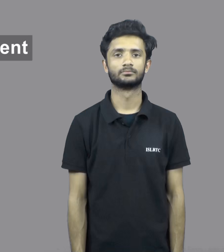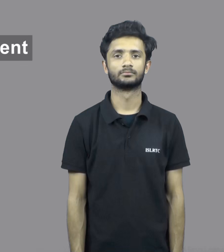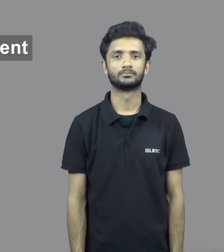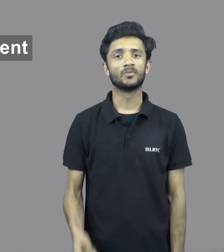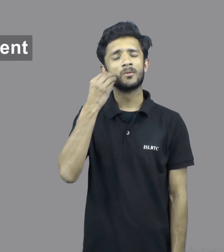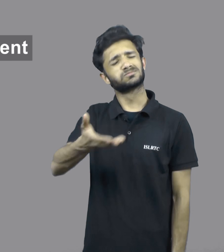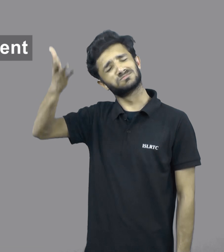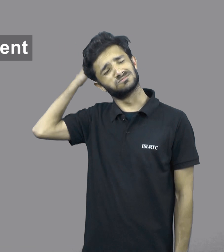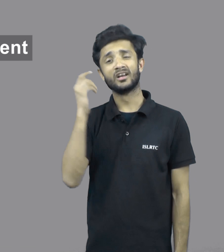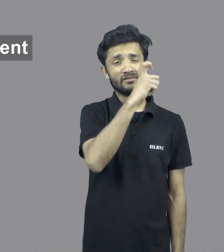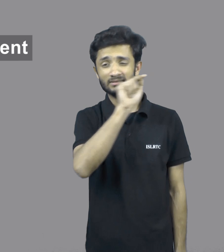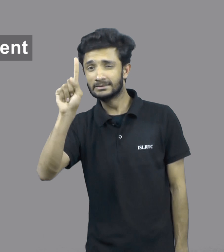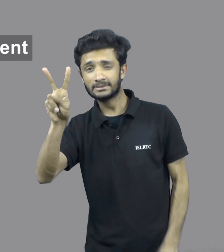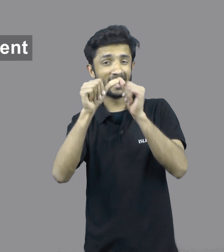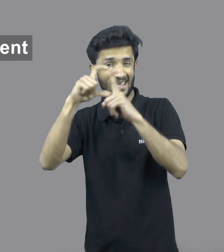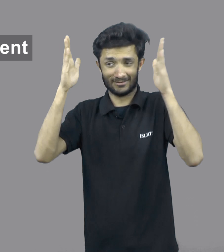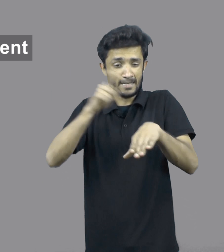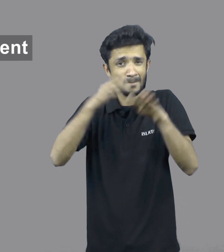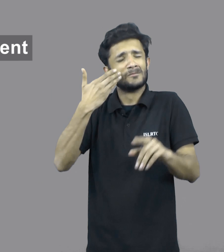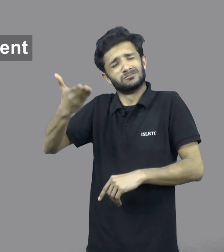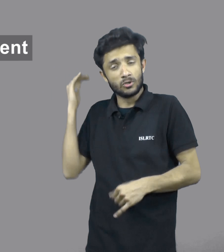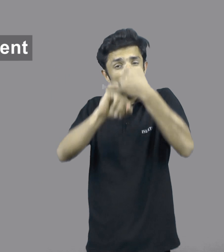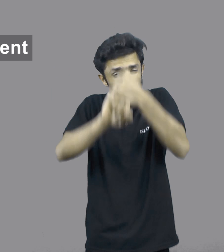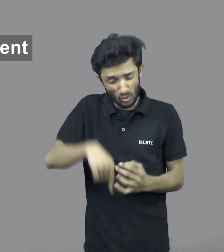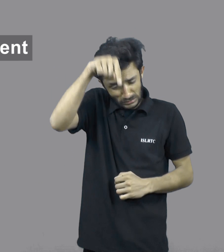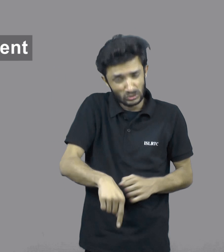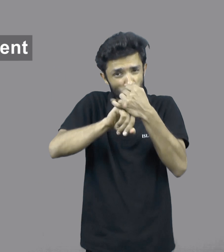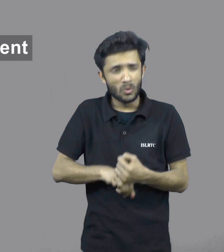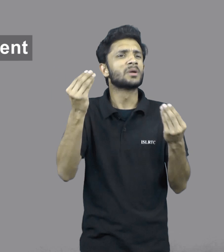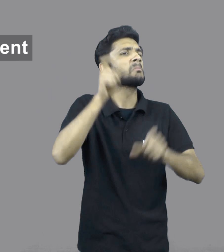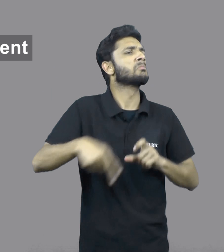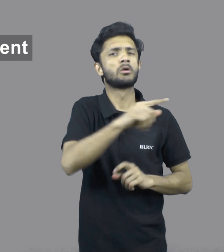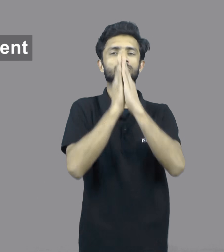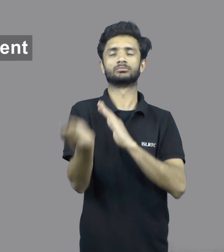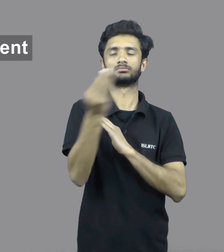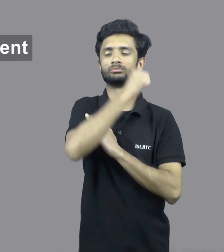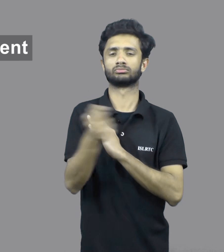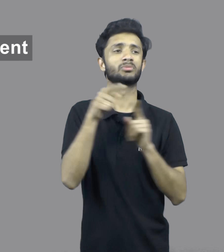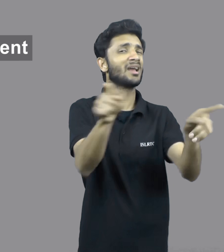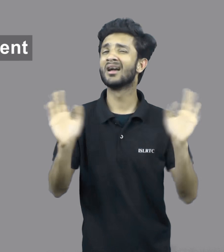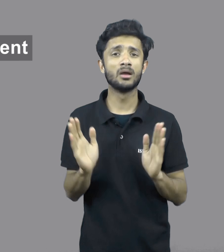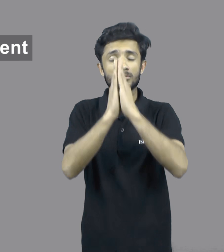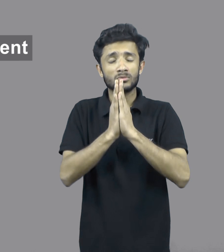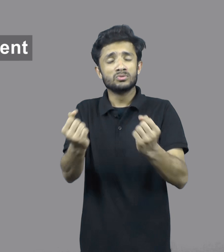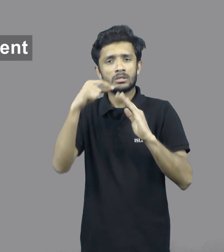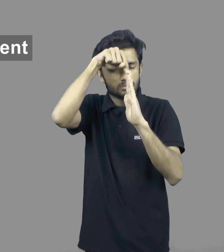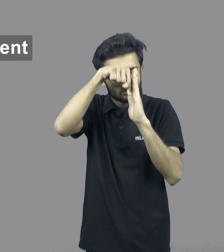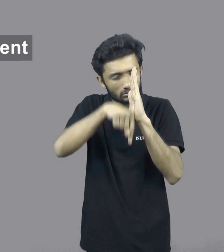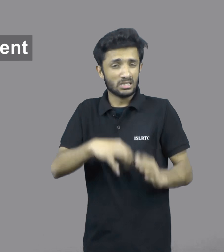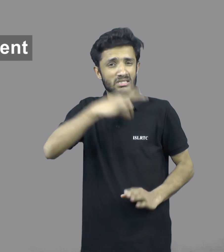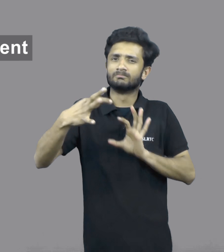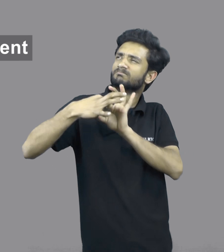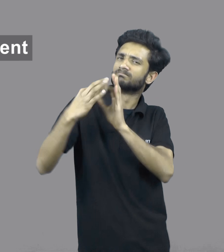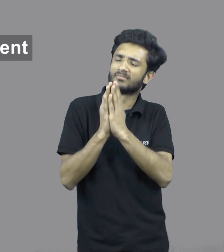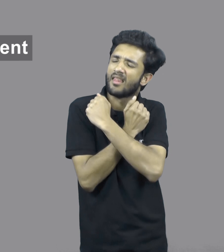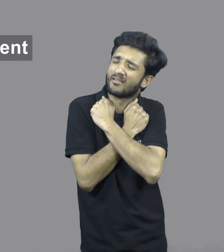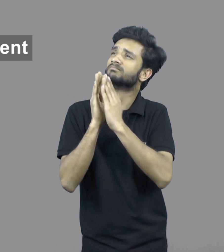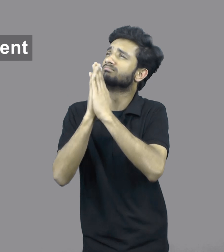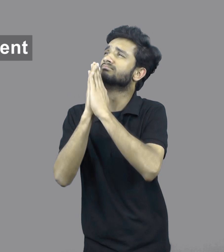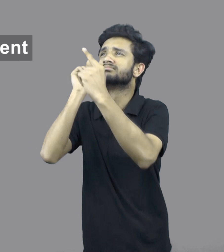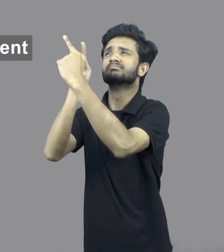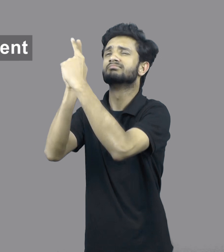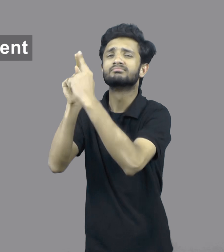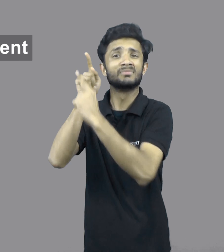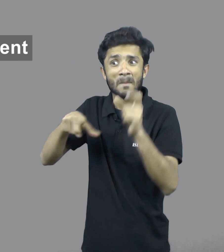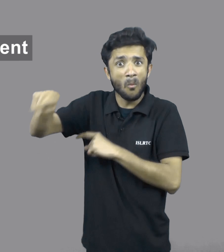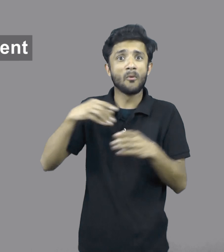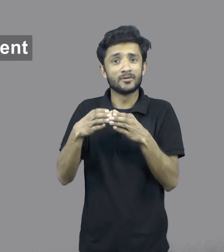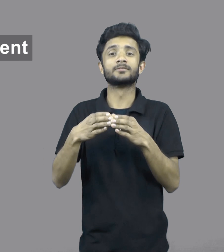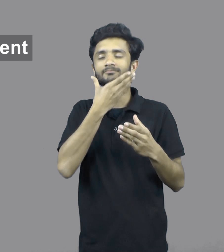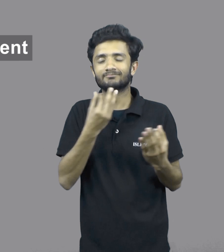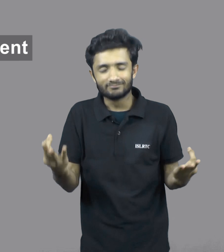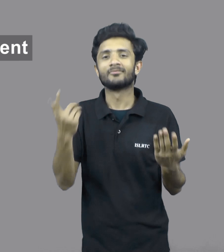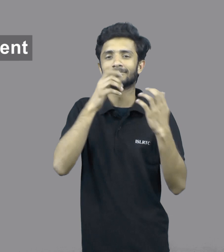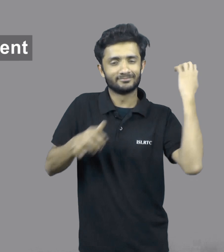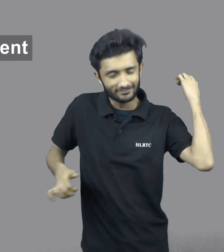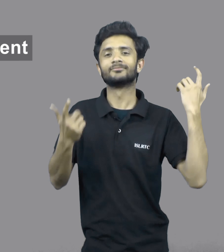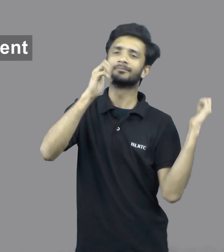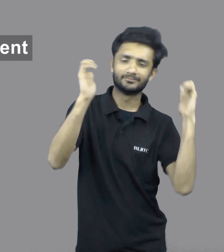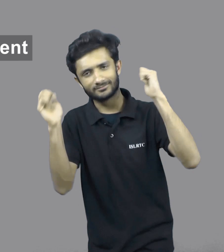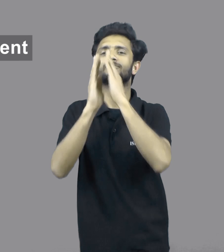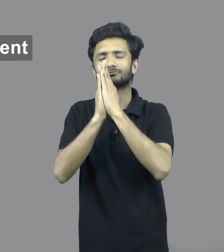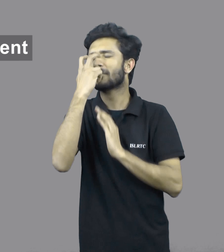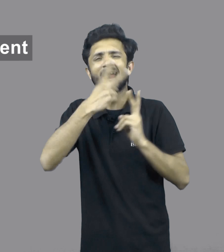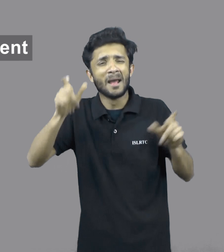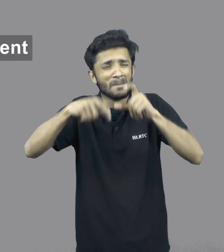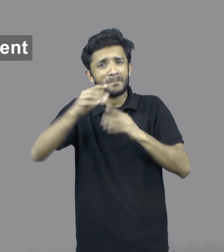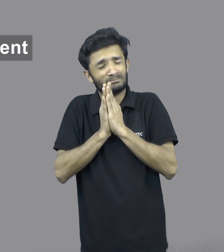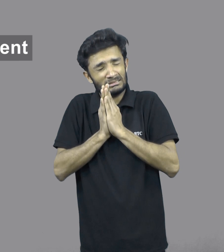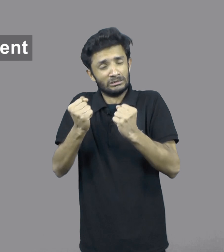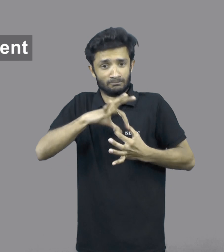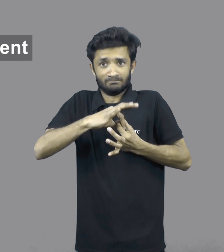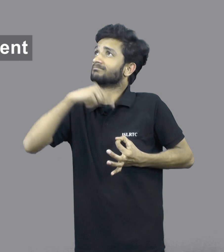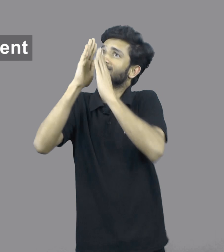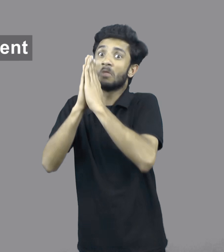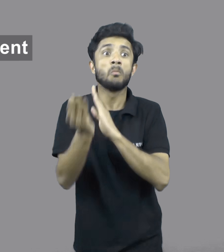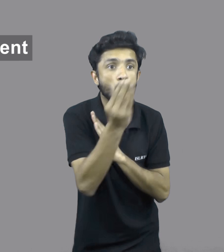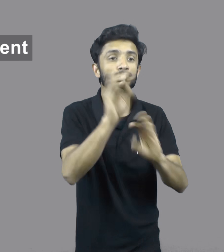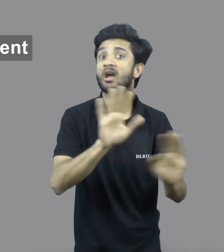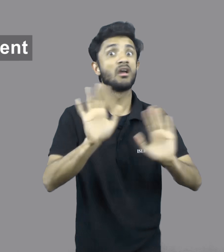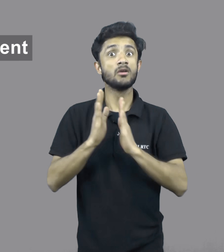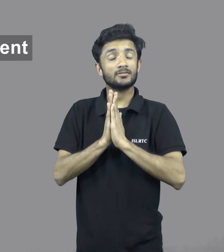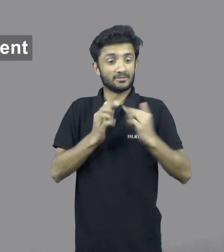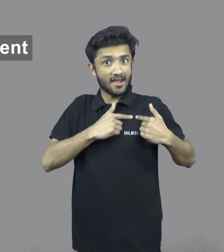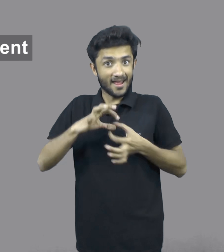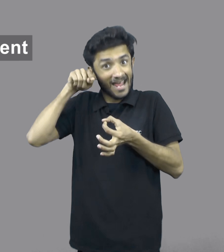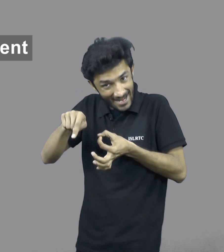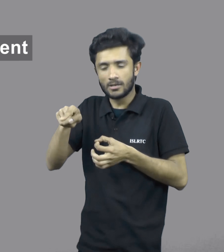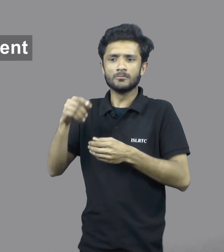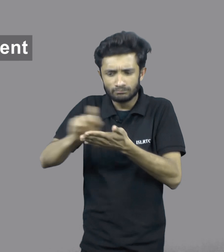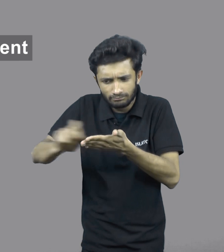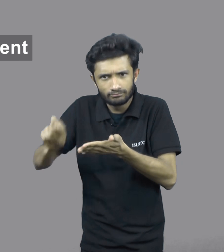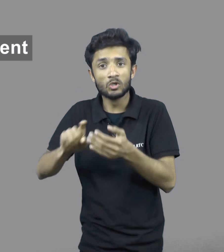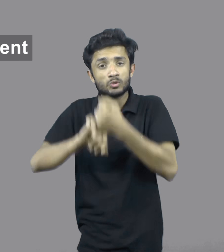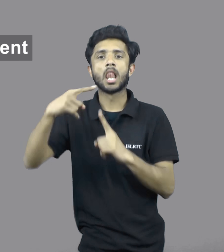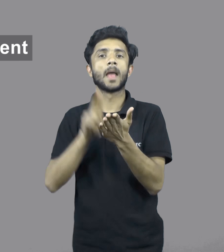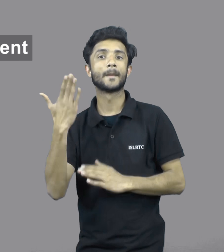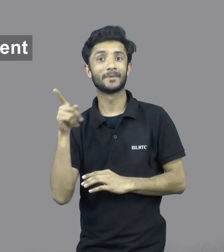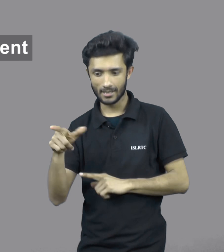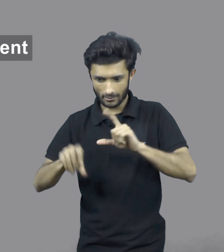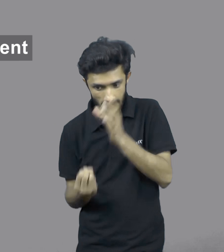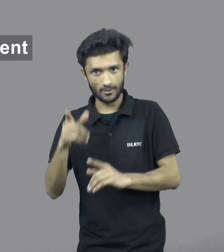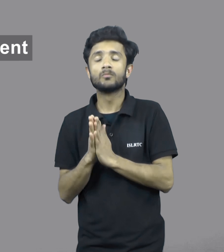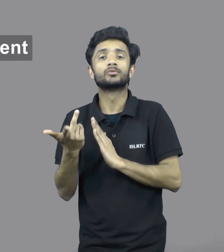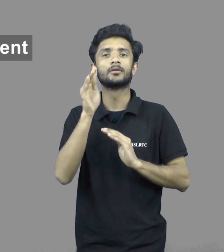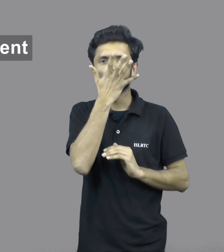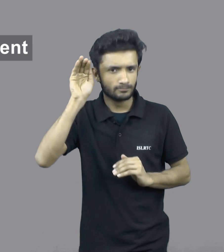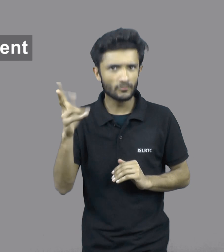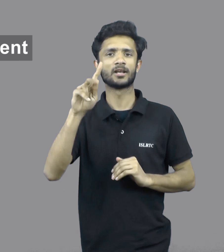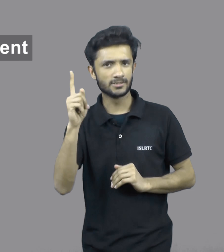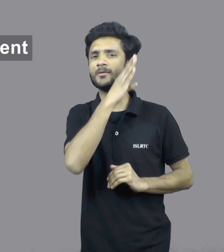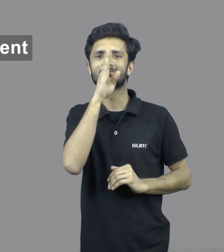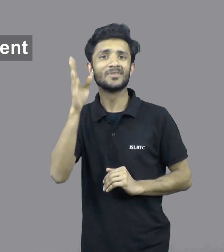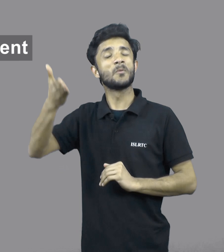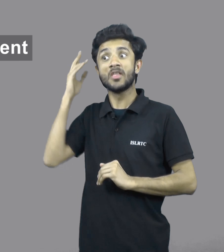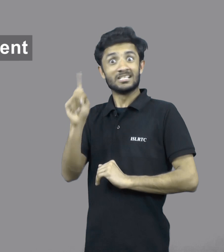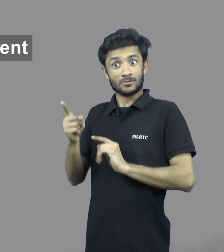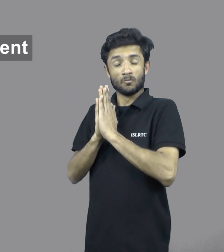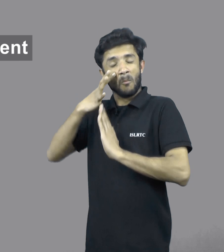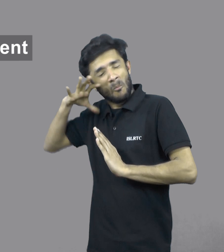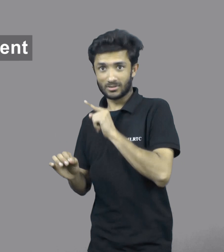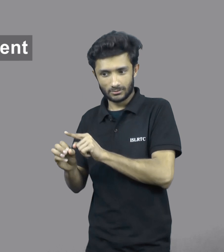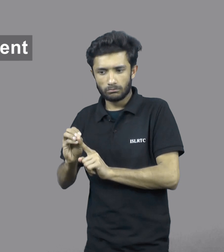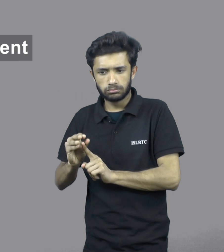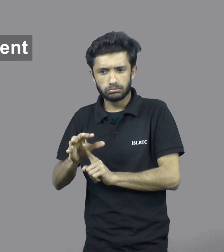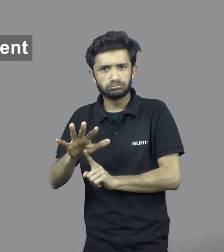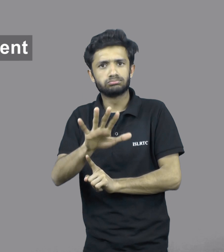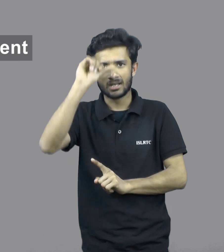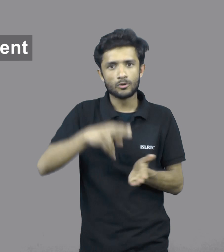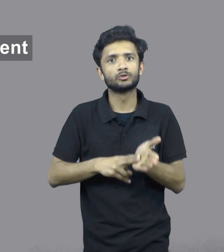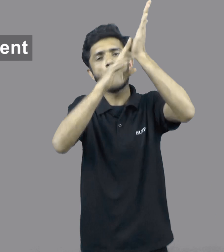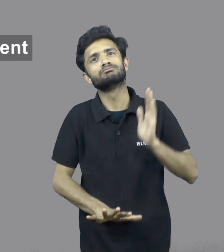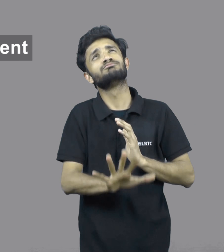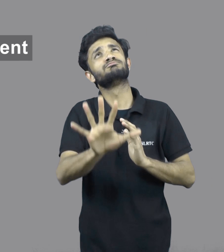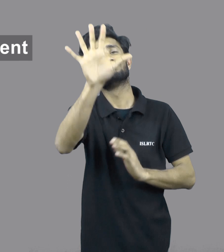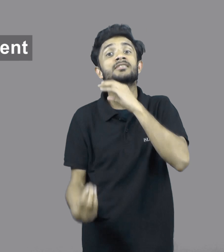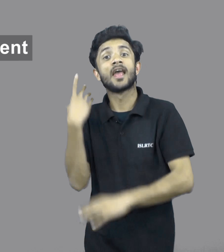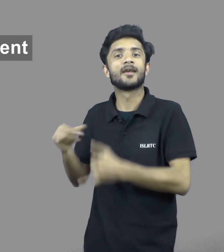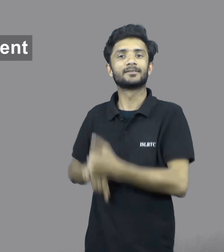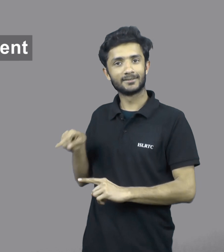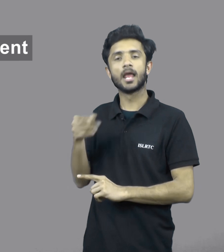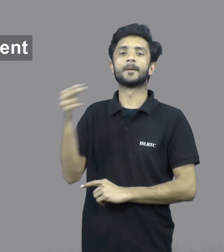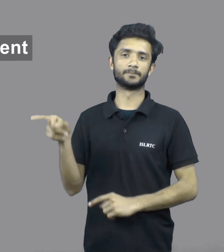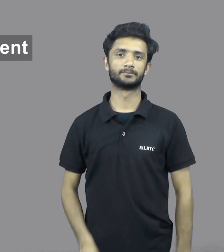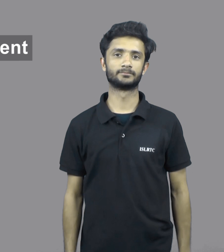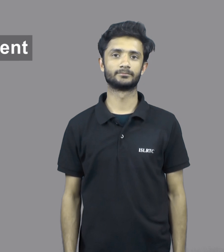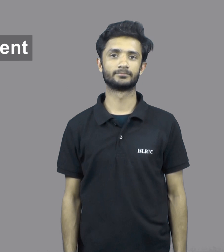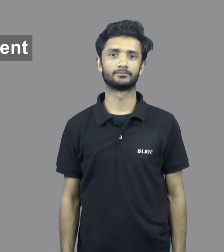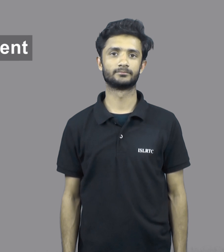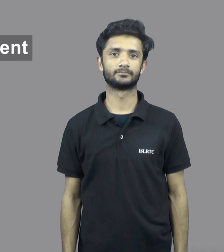Bhakti movement